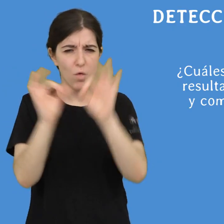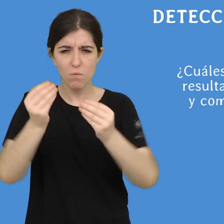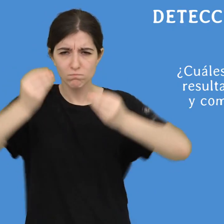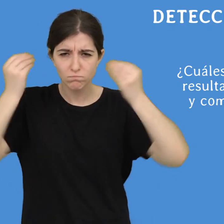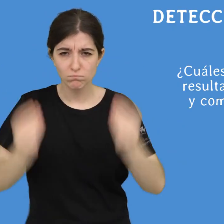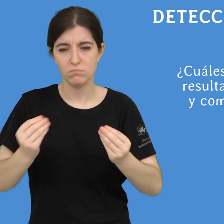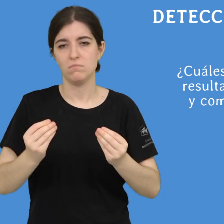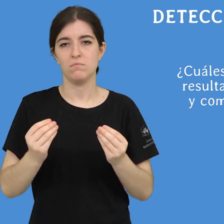bien